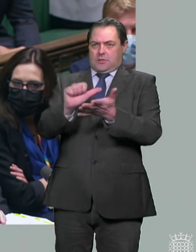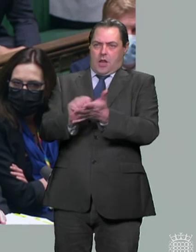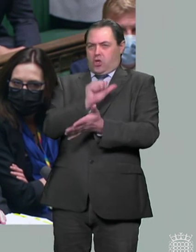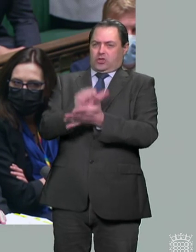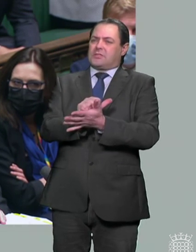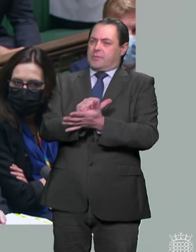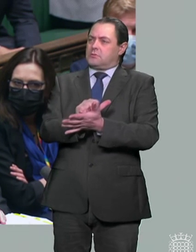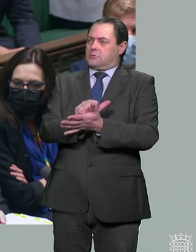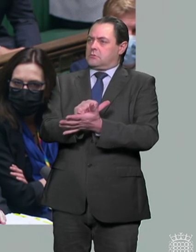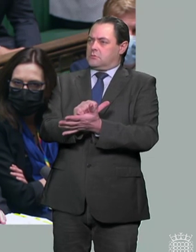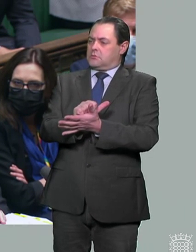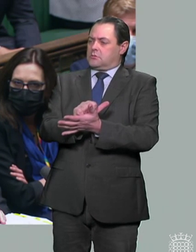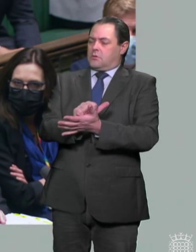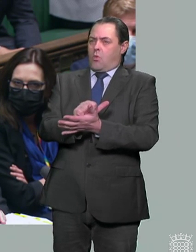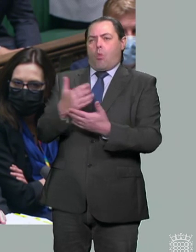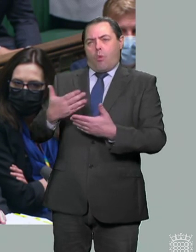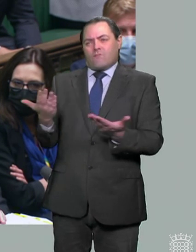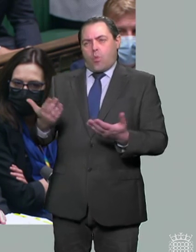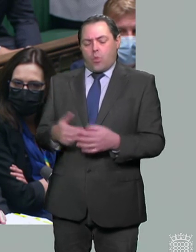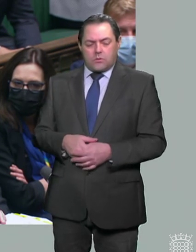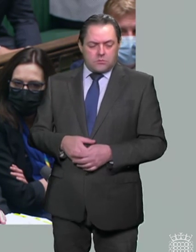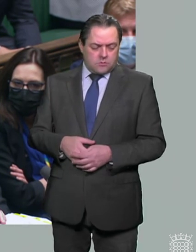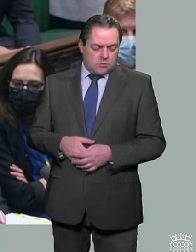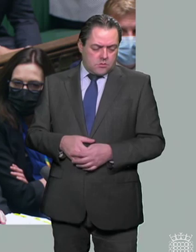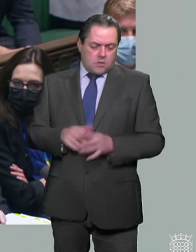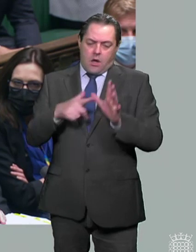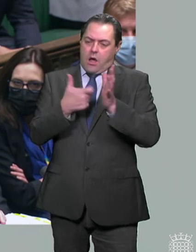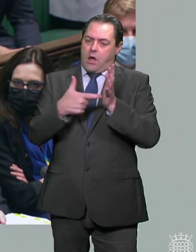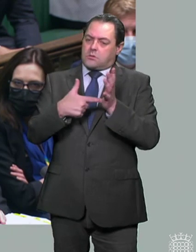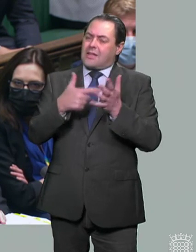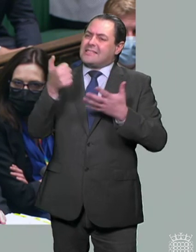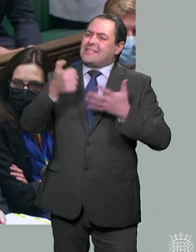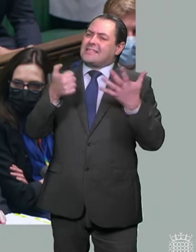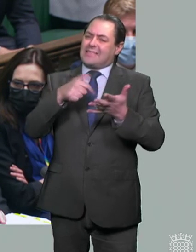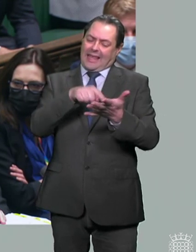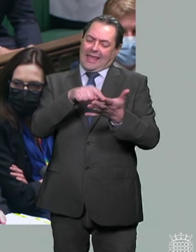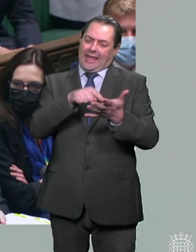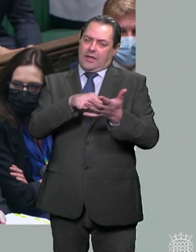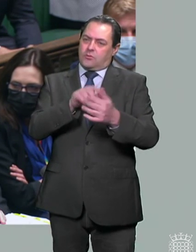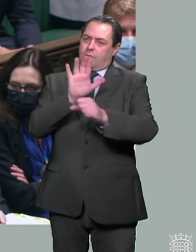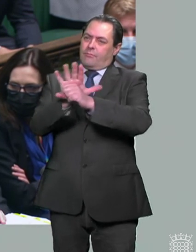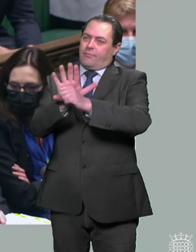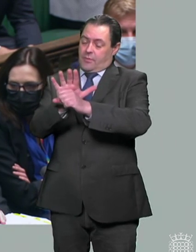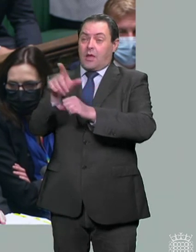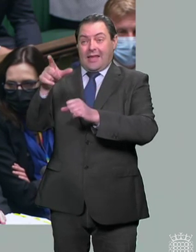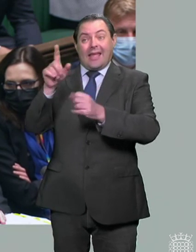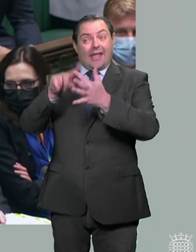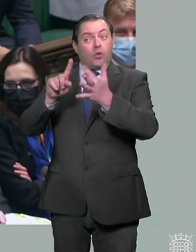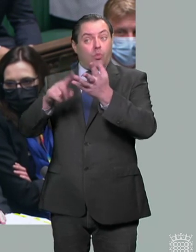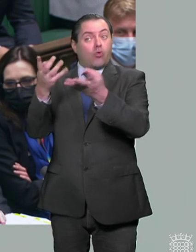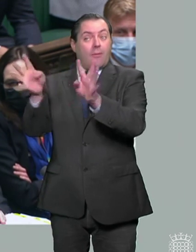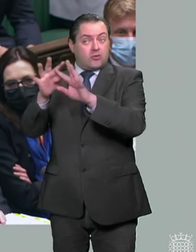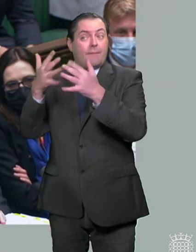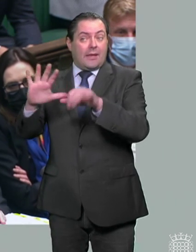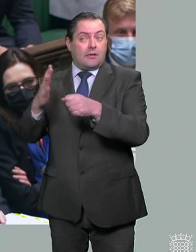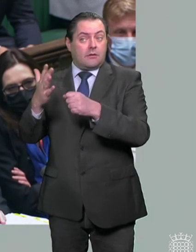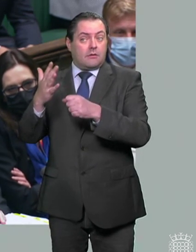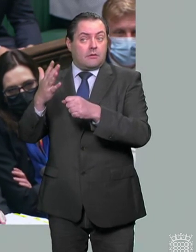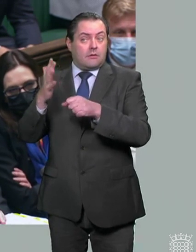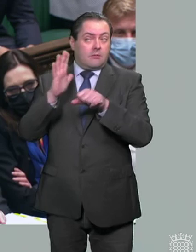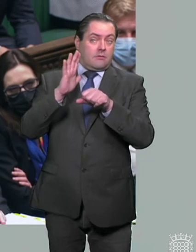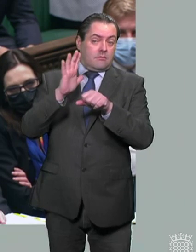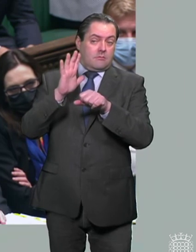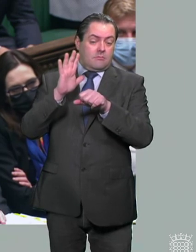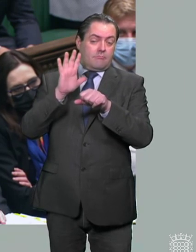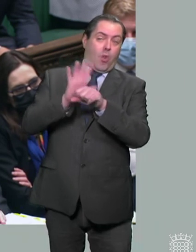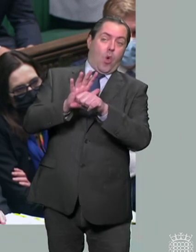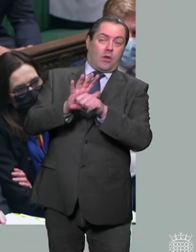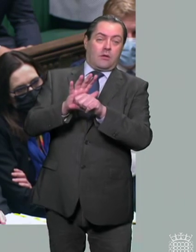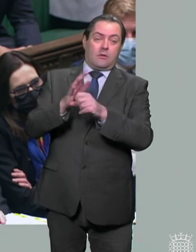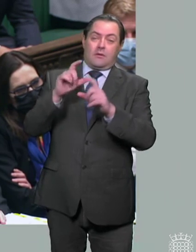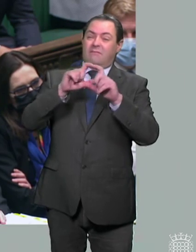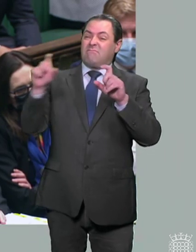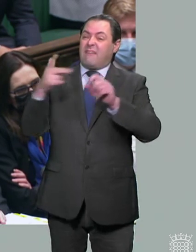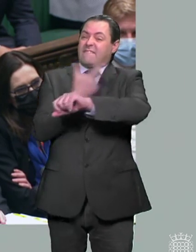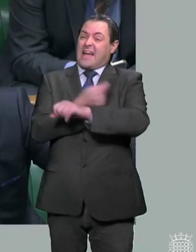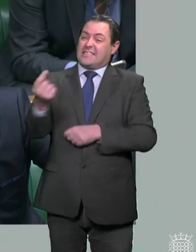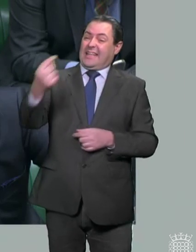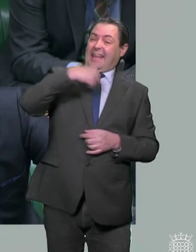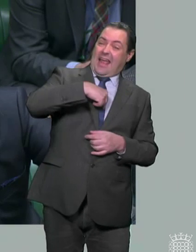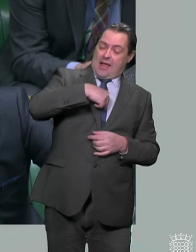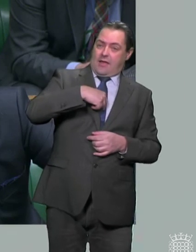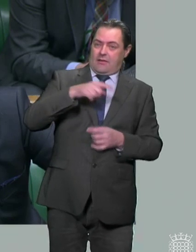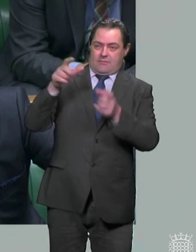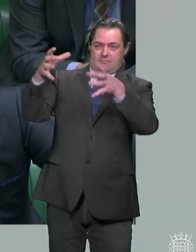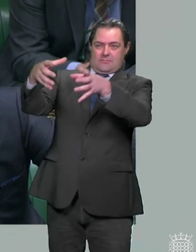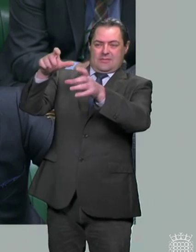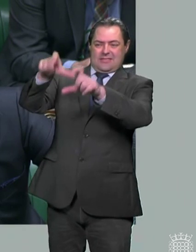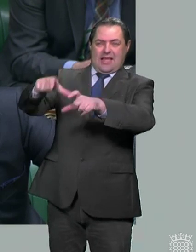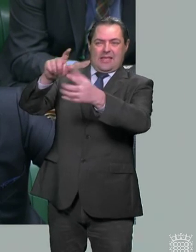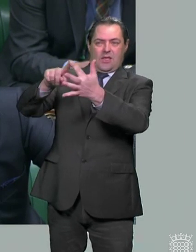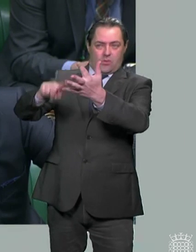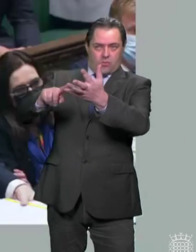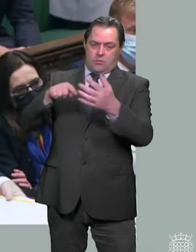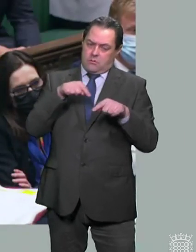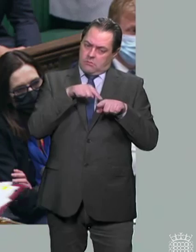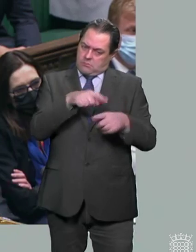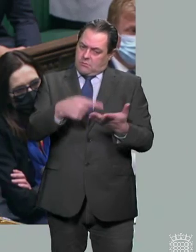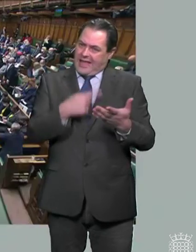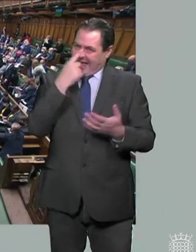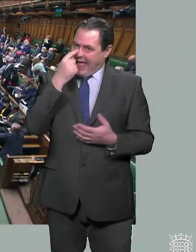There is no question but that the use of article 16, which, after all, has been done by the EU Commission to stop vaccines being exported to this country, is something that is perfectly legal and within the bounds of the protocol.